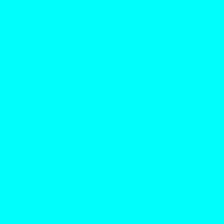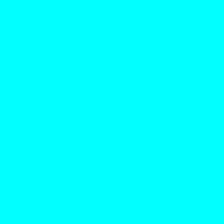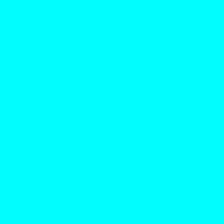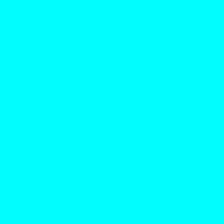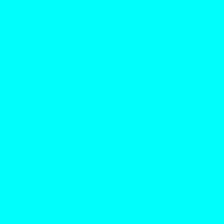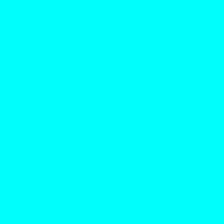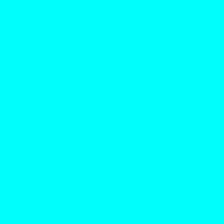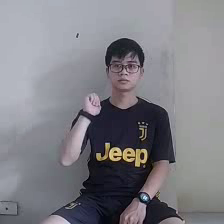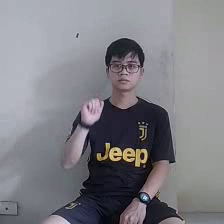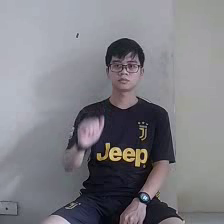Nghỉ ngơi